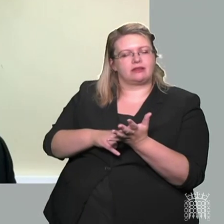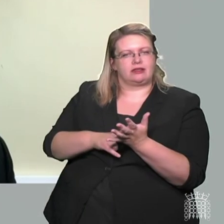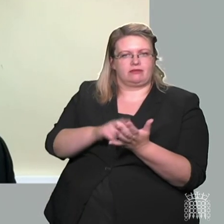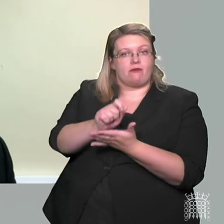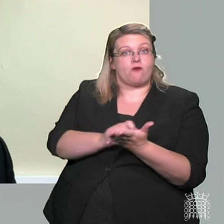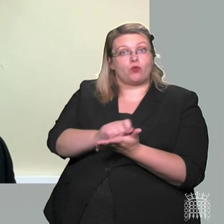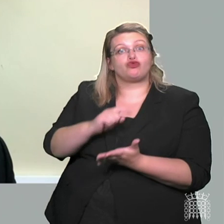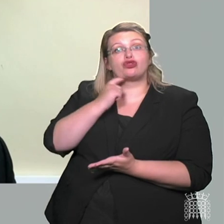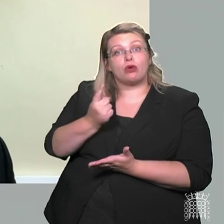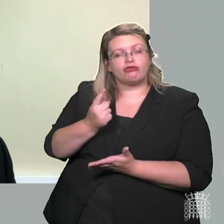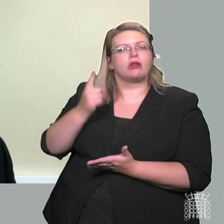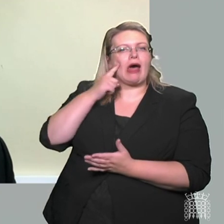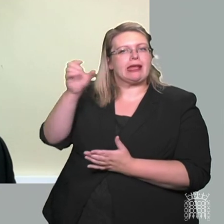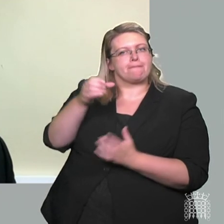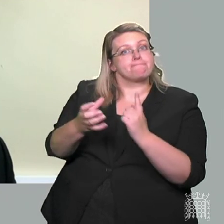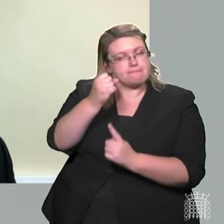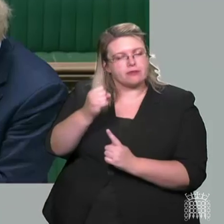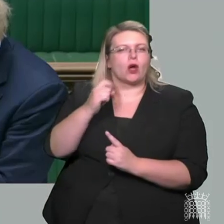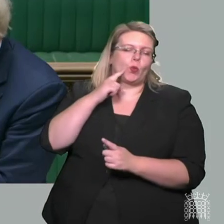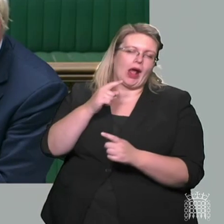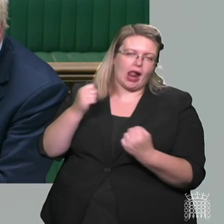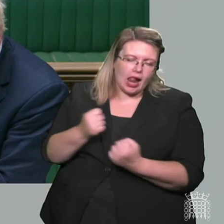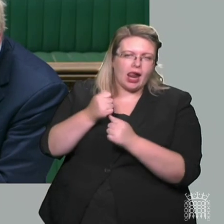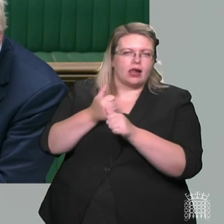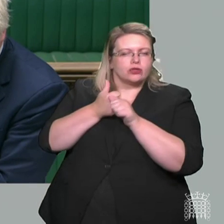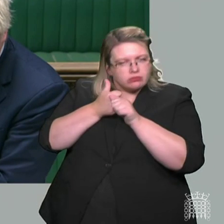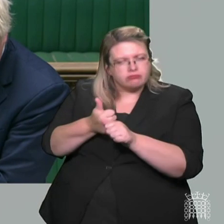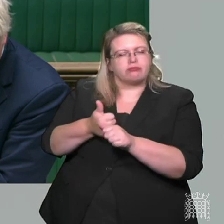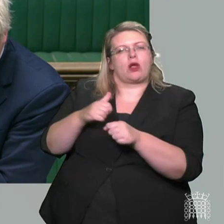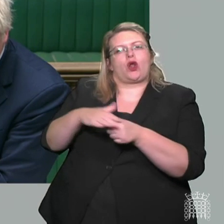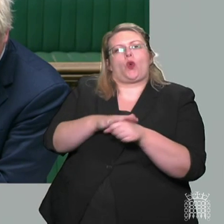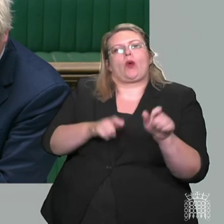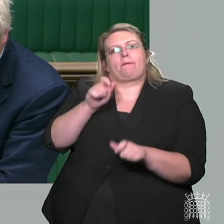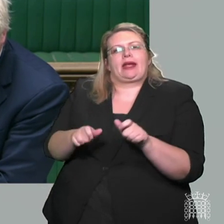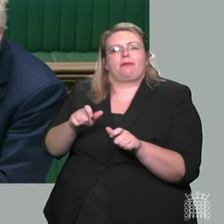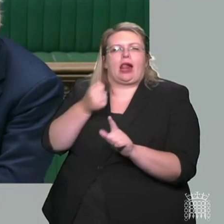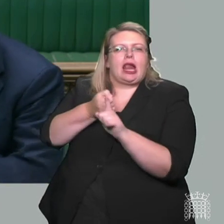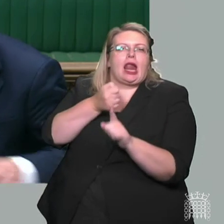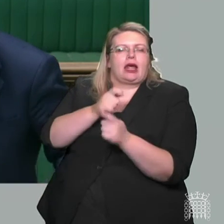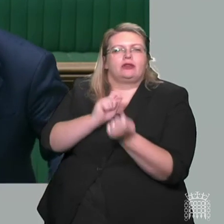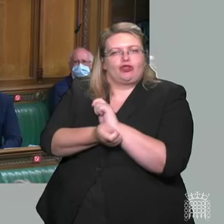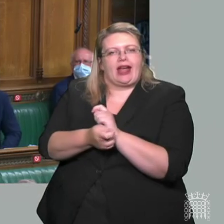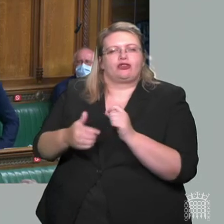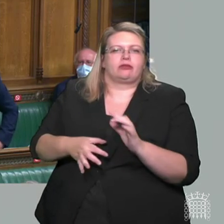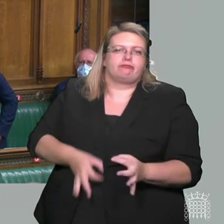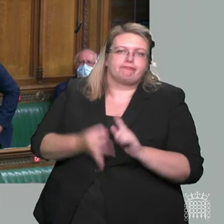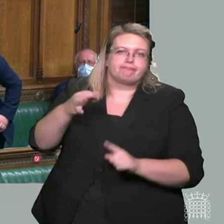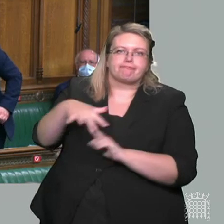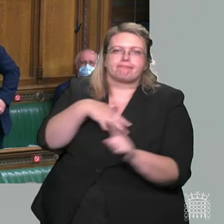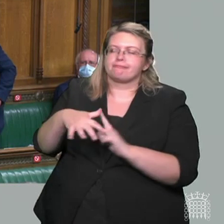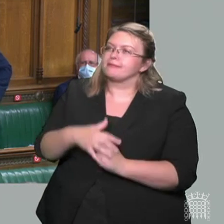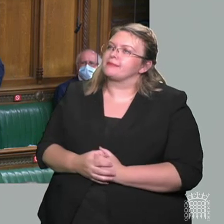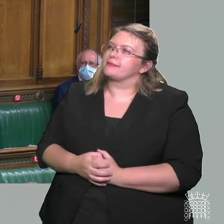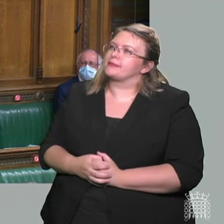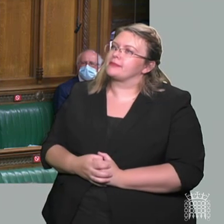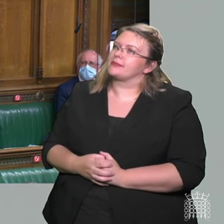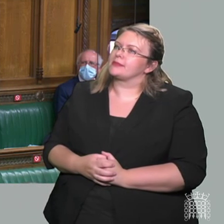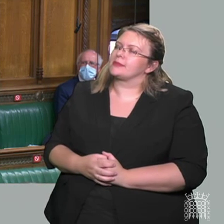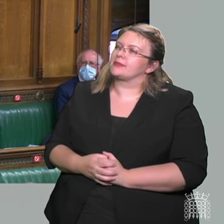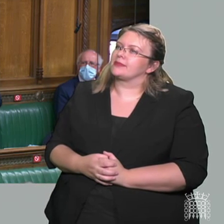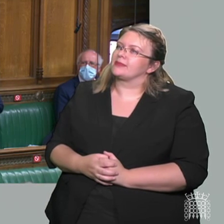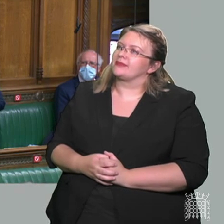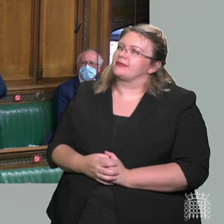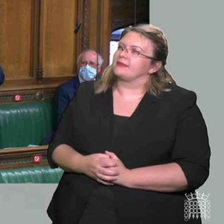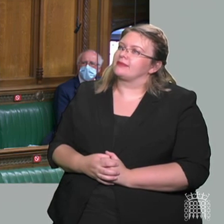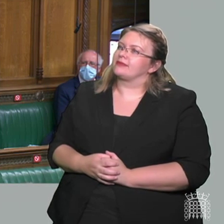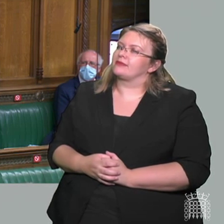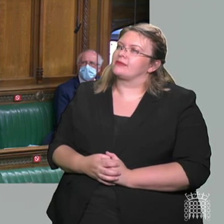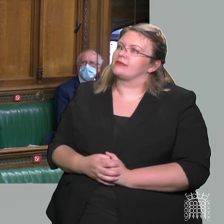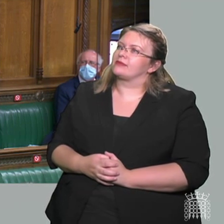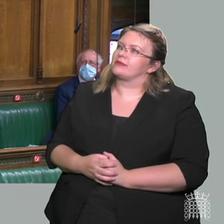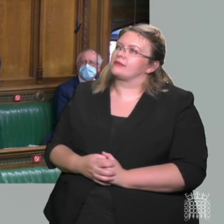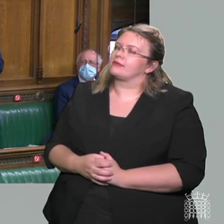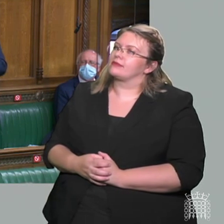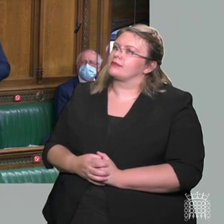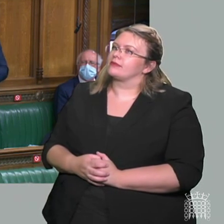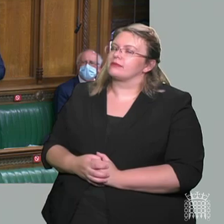I believe that Ryan will offer a strong local voice for change and progress in Batley and Spen.